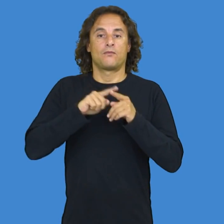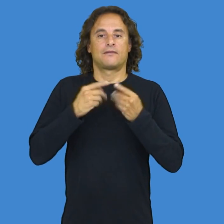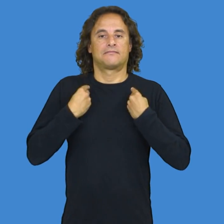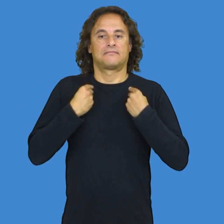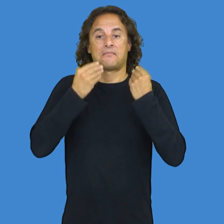vivir